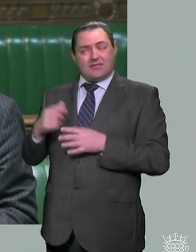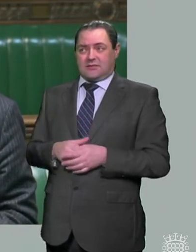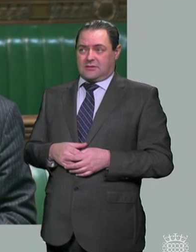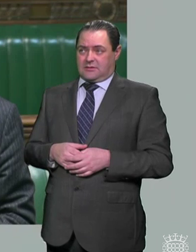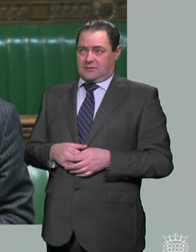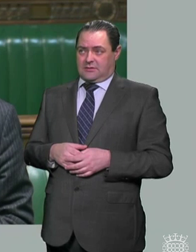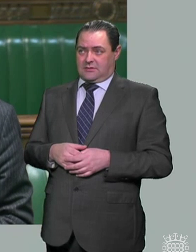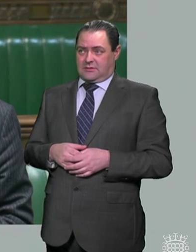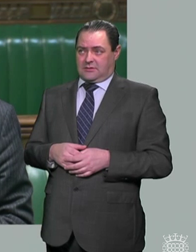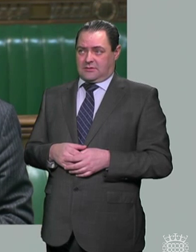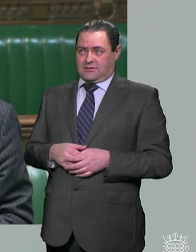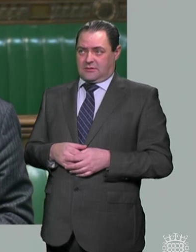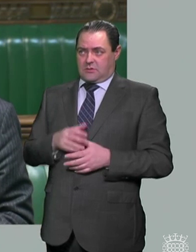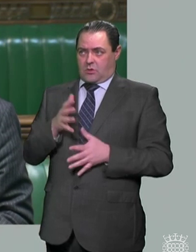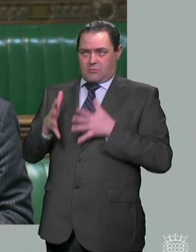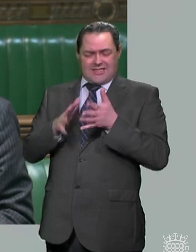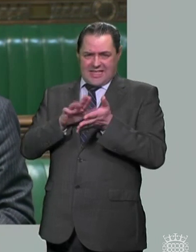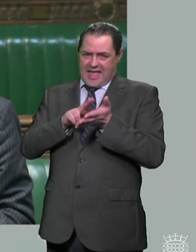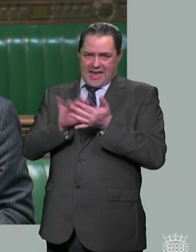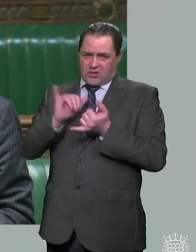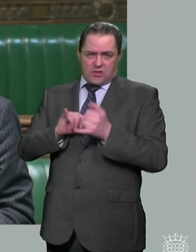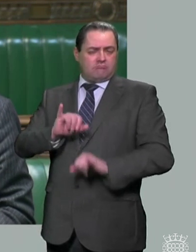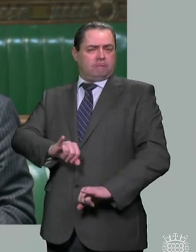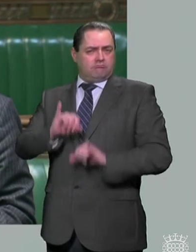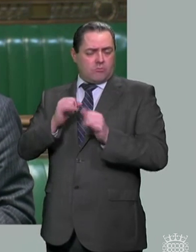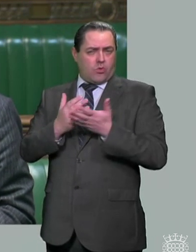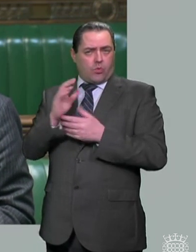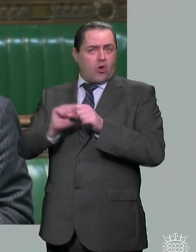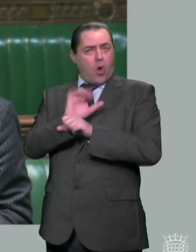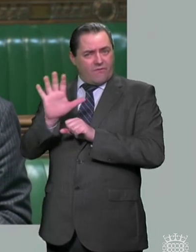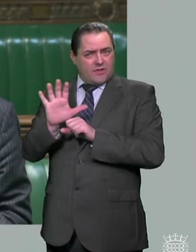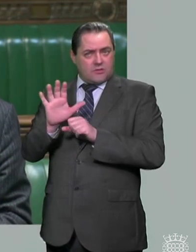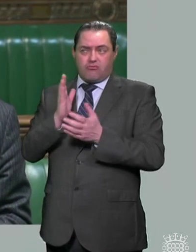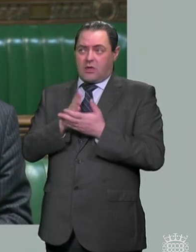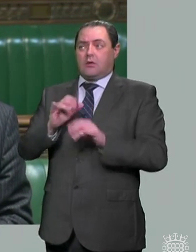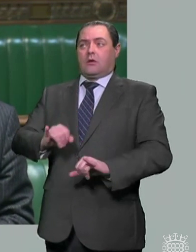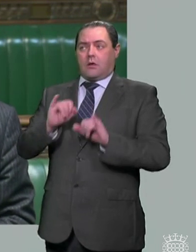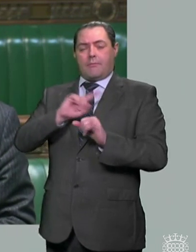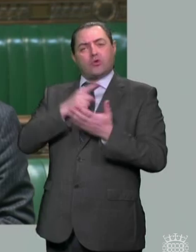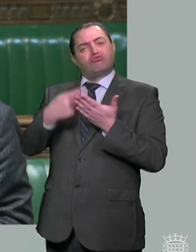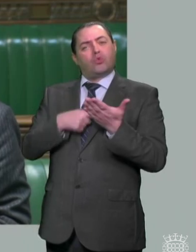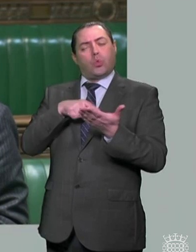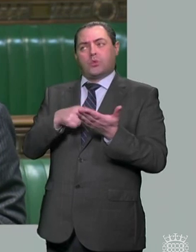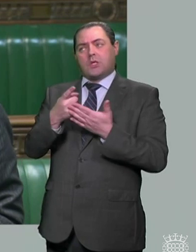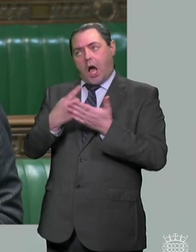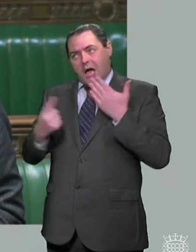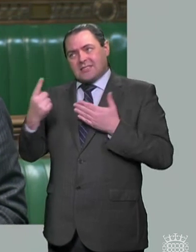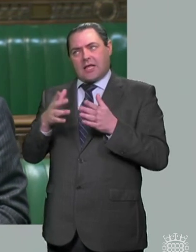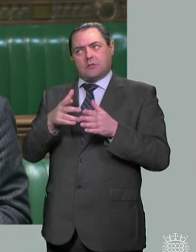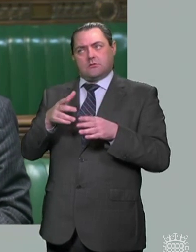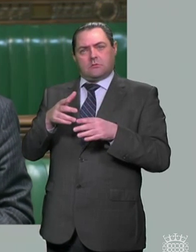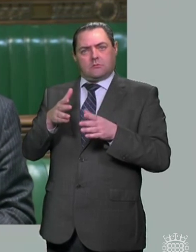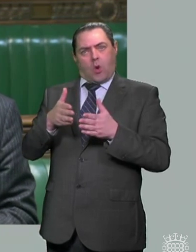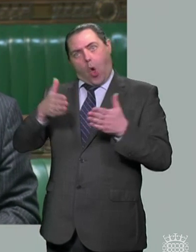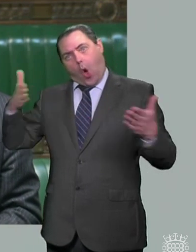The suspicion is that the NHS is being brought to its knees not by covid, but by the rules that require people to isolate for so long.